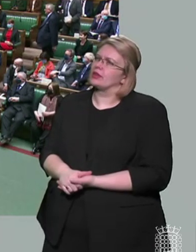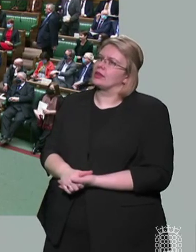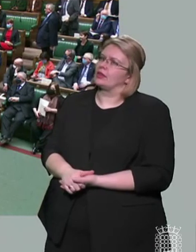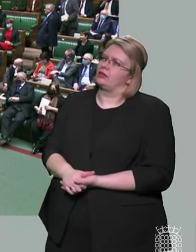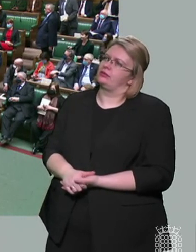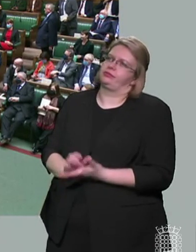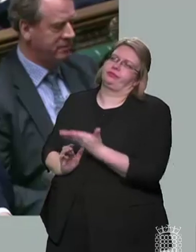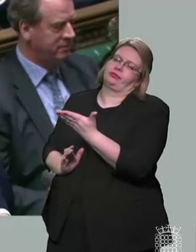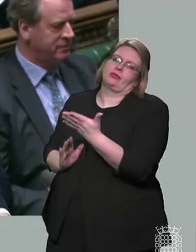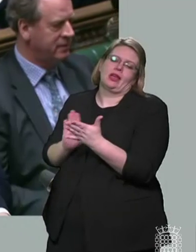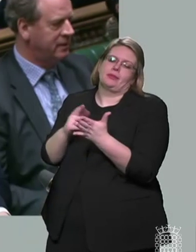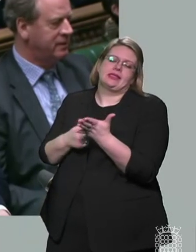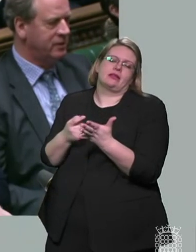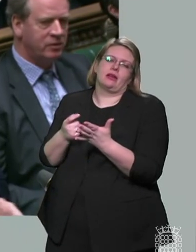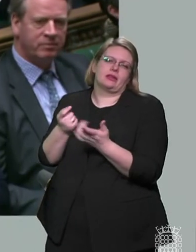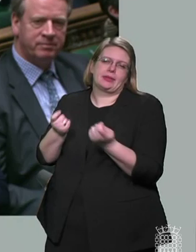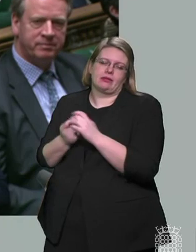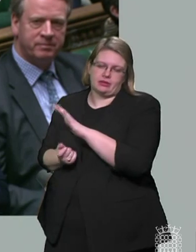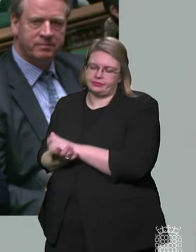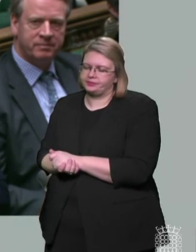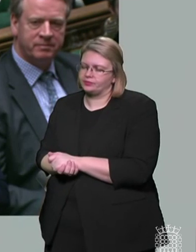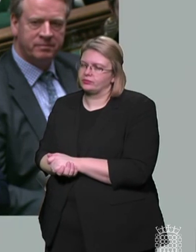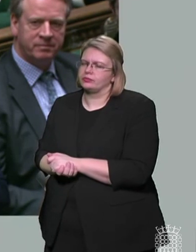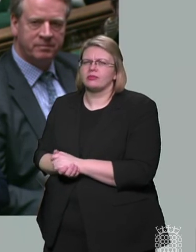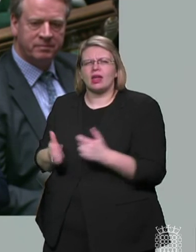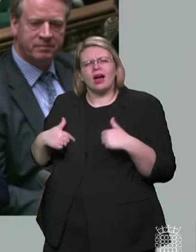I repeat what I told the honourable Lady ages ago—if I have got her right.